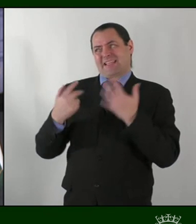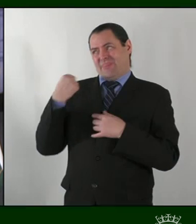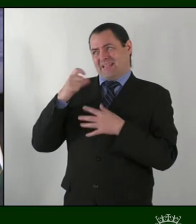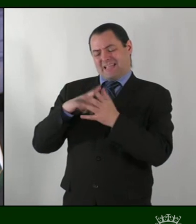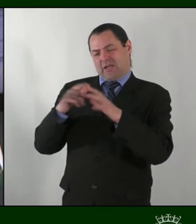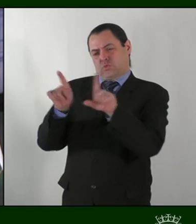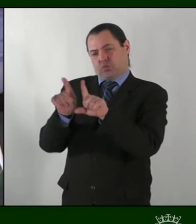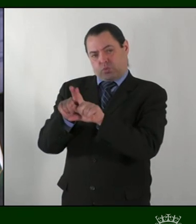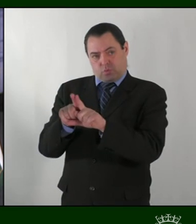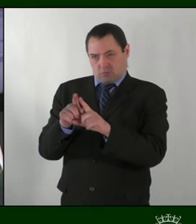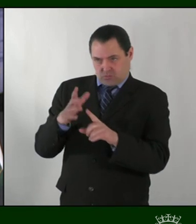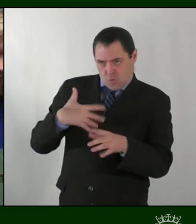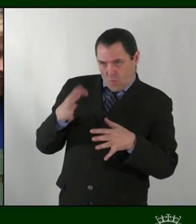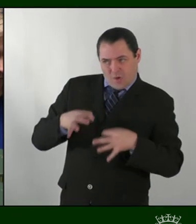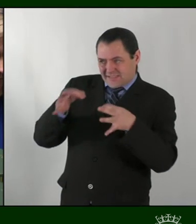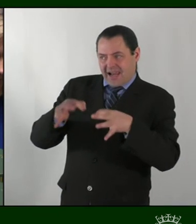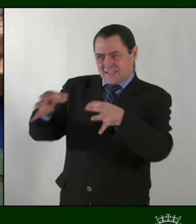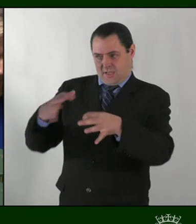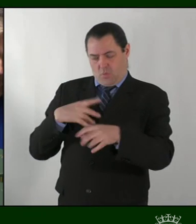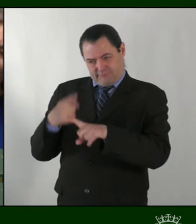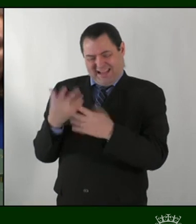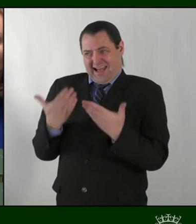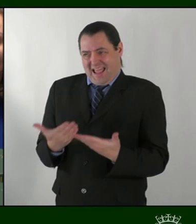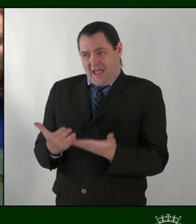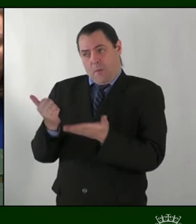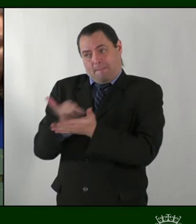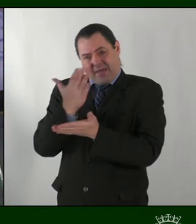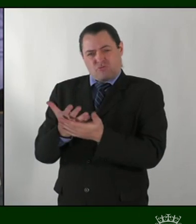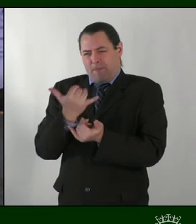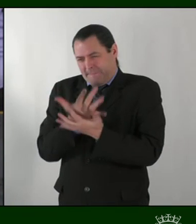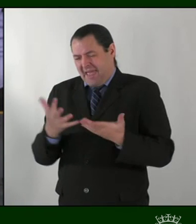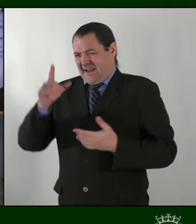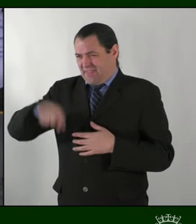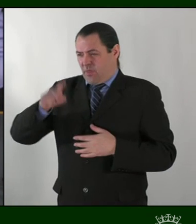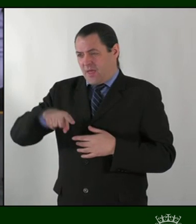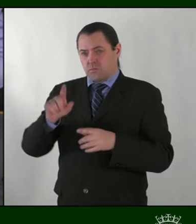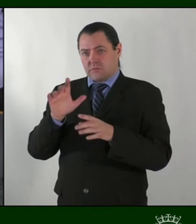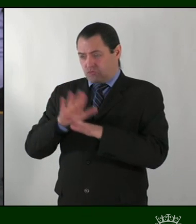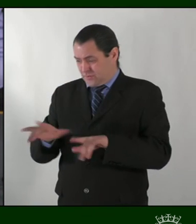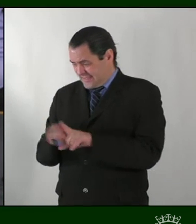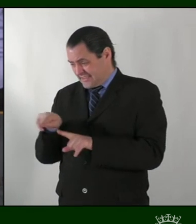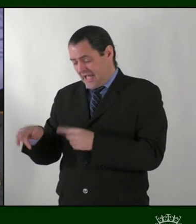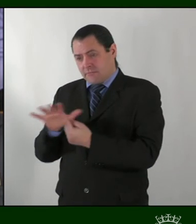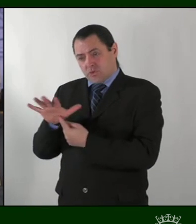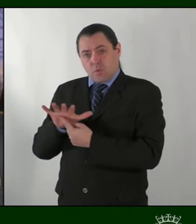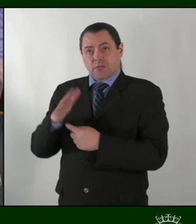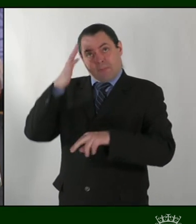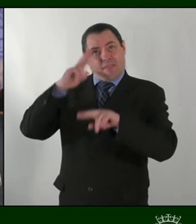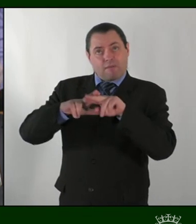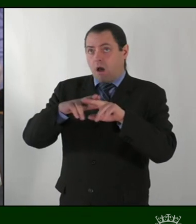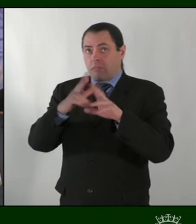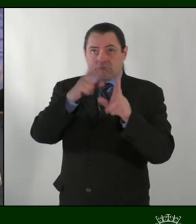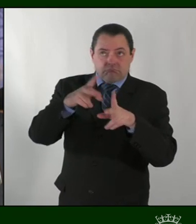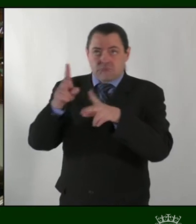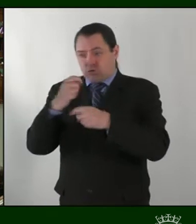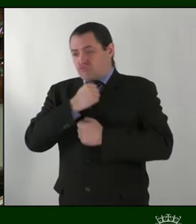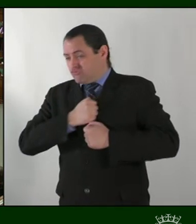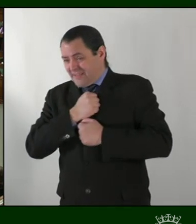Will there be no further delay so that we can start supporting the thousands of similar children across our country every year who lose their mother or father?